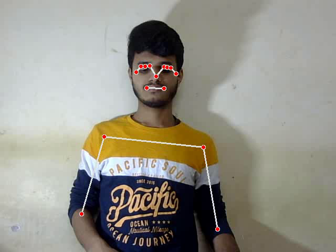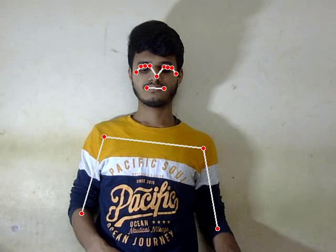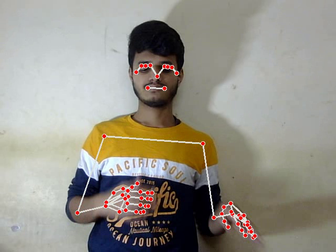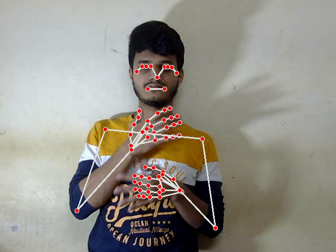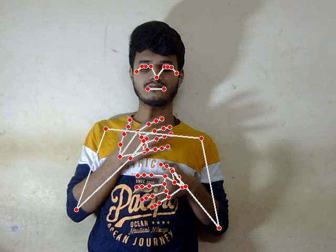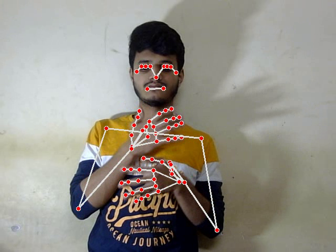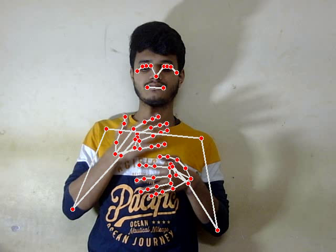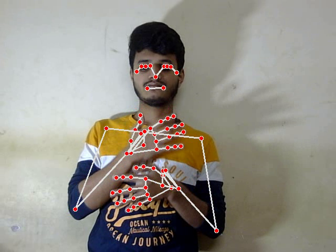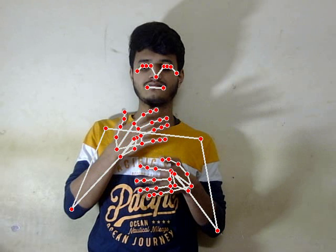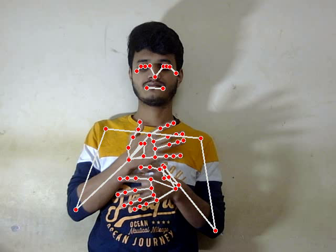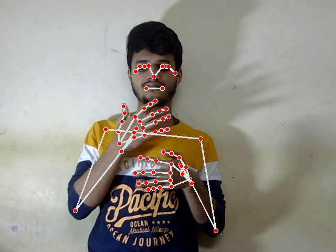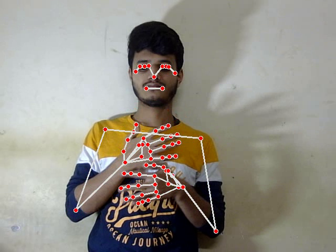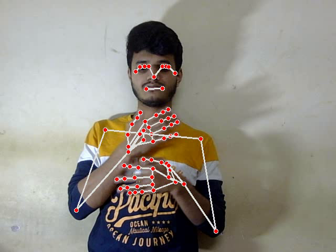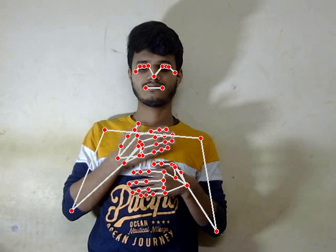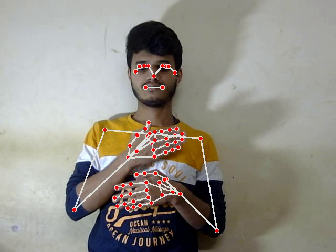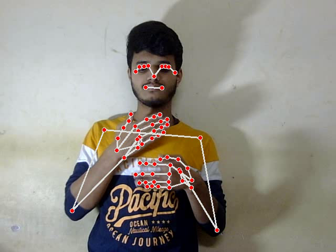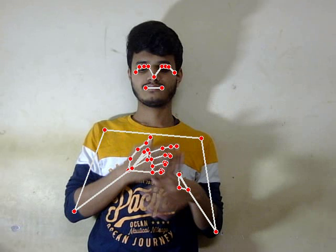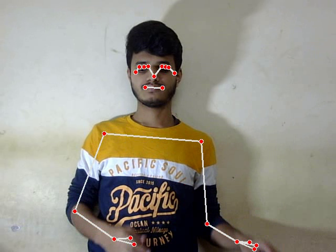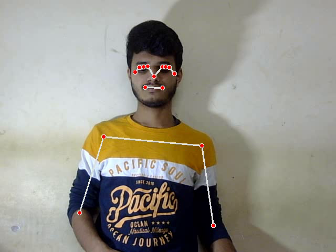happy